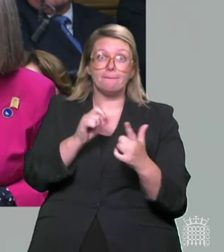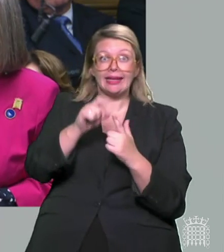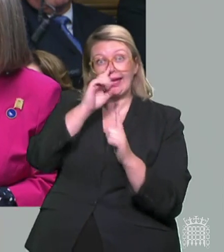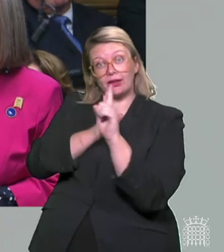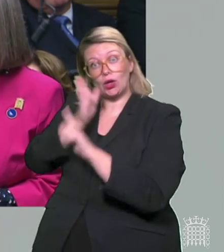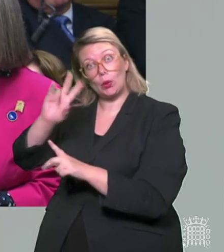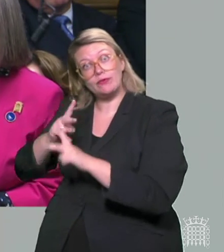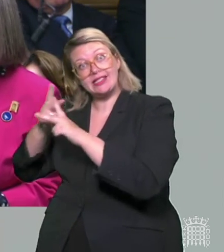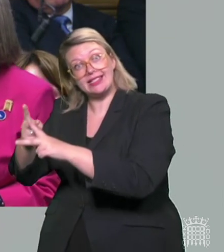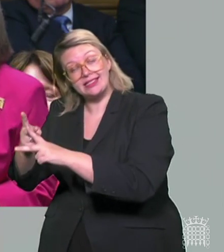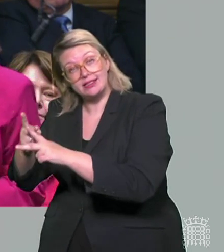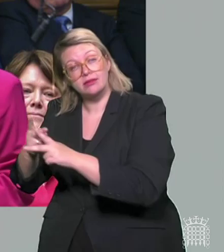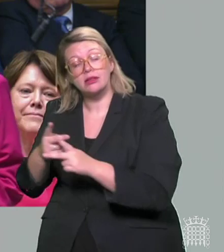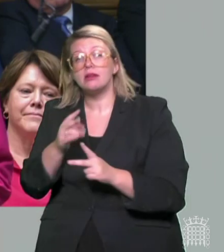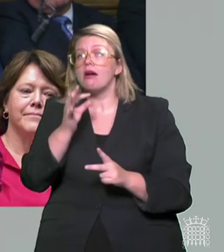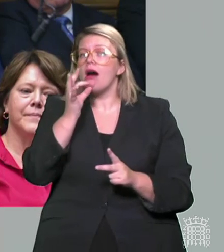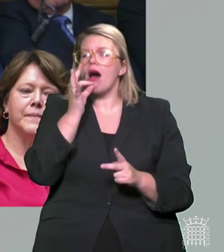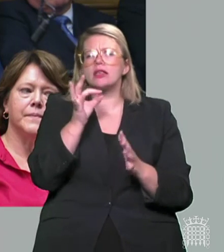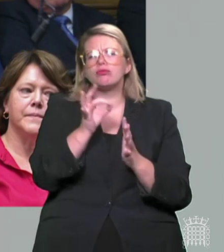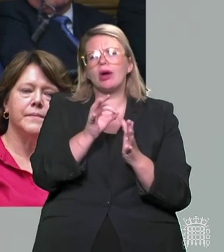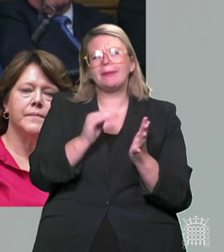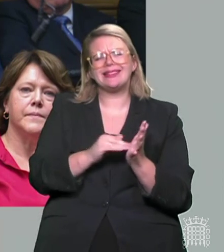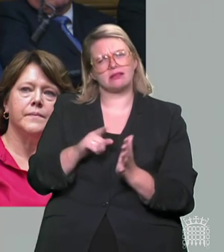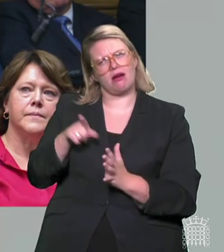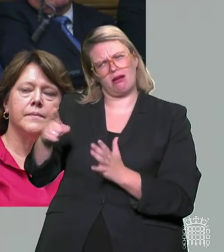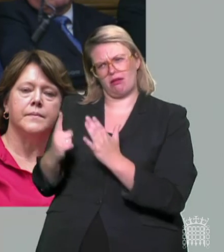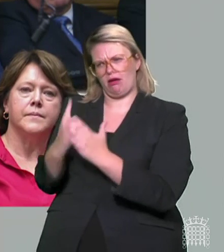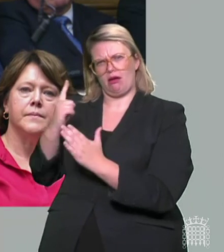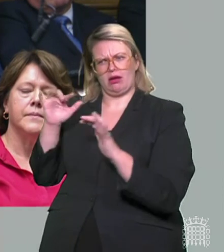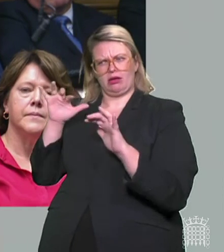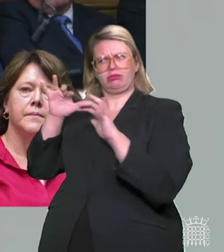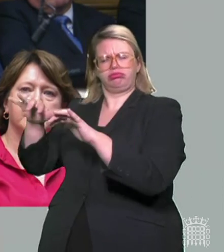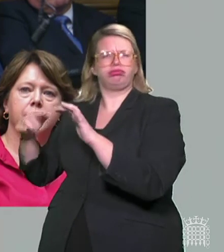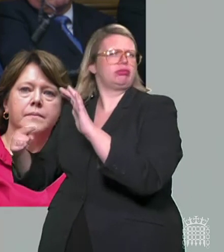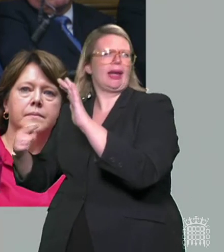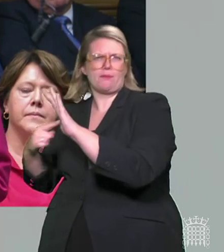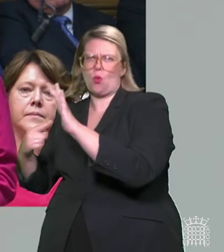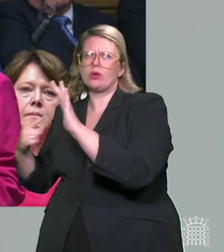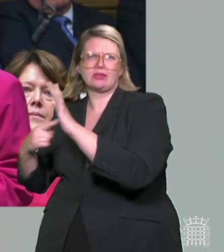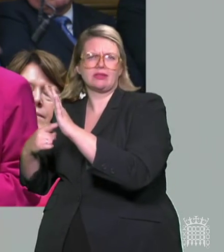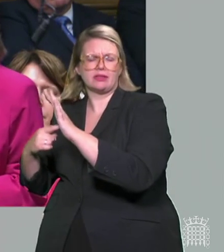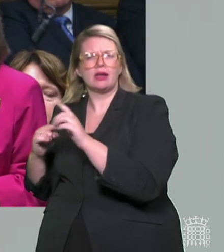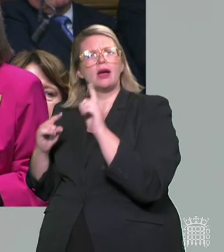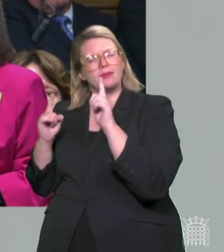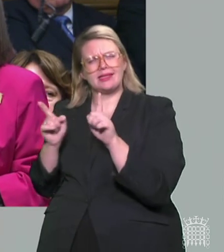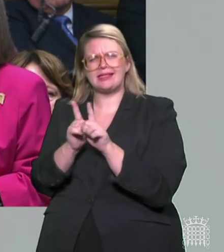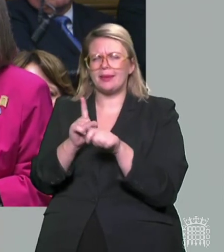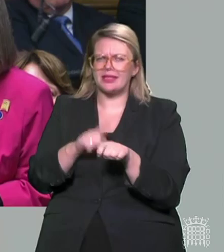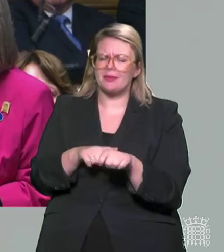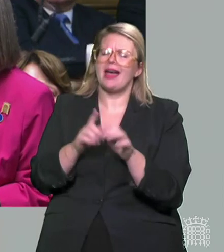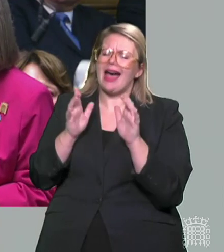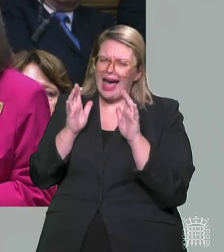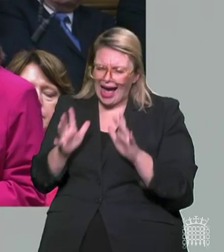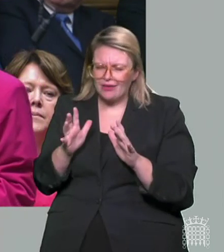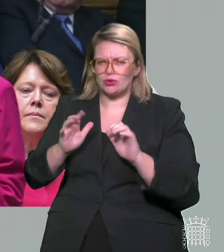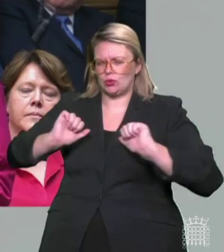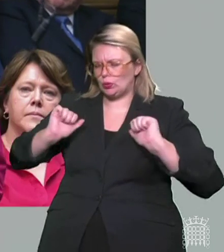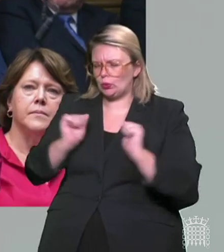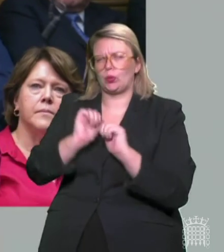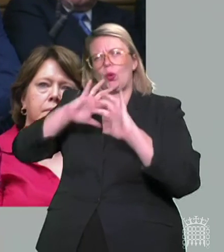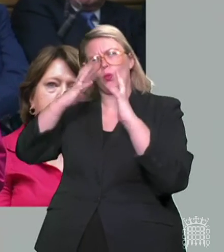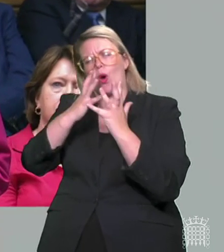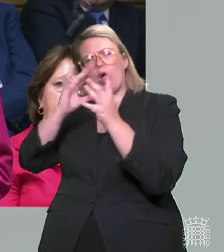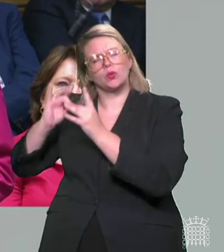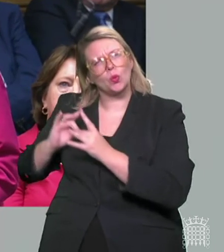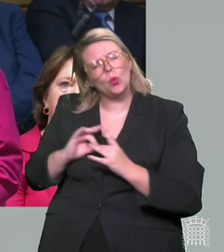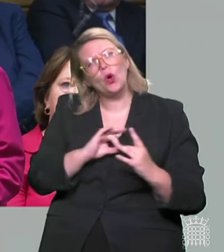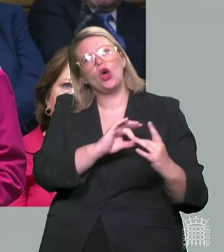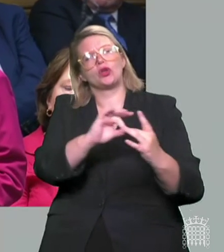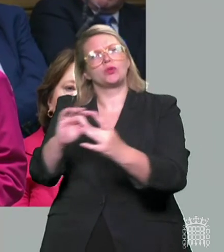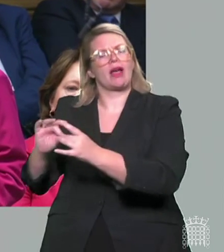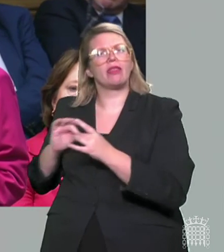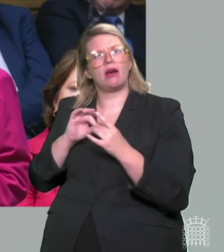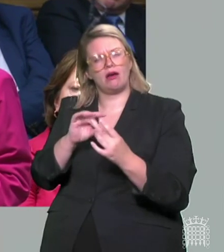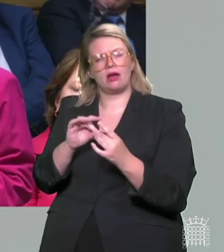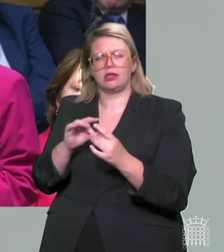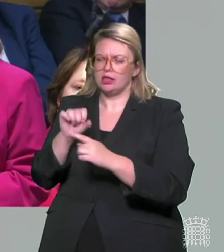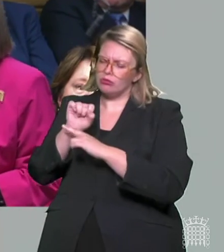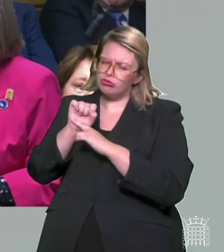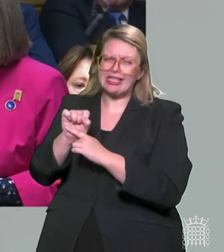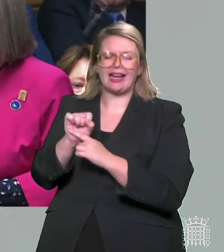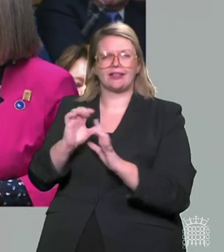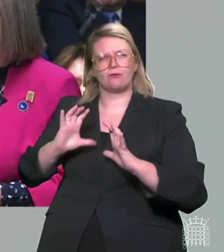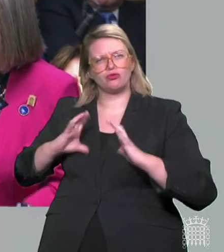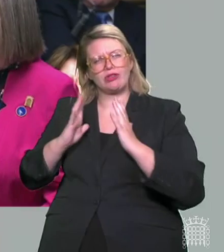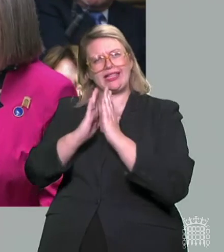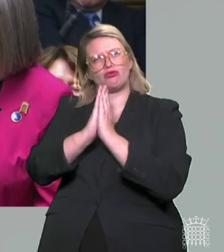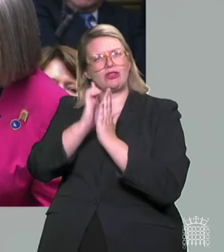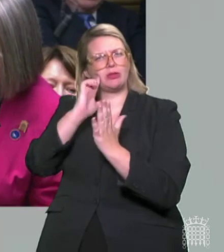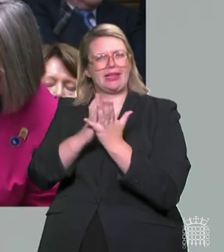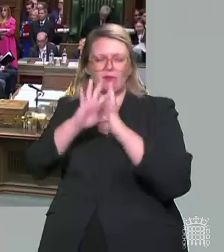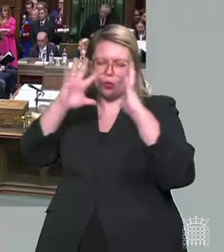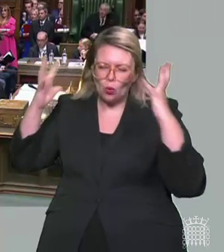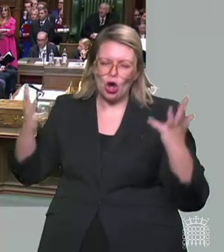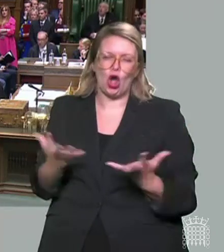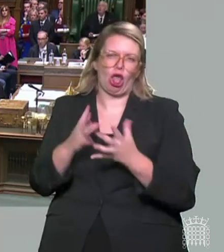Does the Prime Minister agree that this significant conference will count for nothing unless it results in concerted global action to promote and protect freedom of religion or belief around the world?